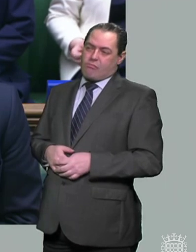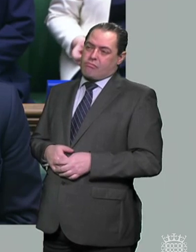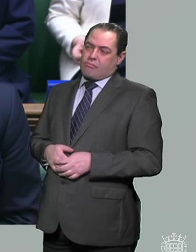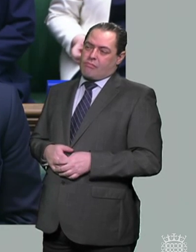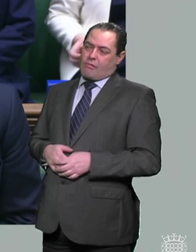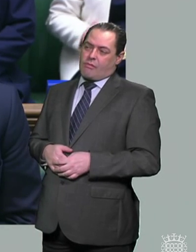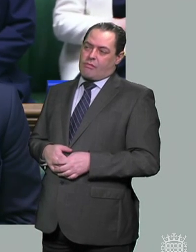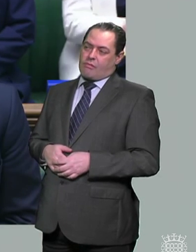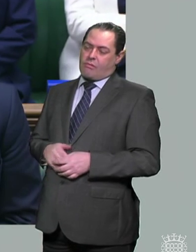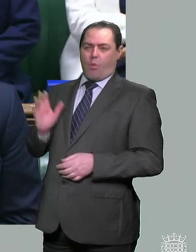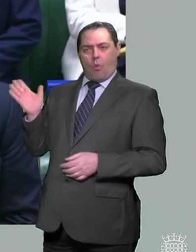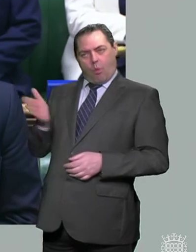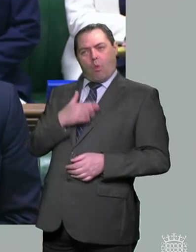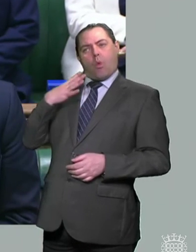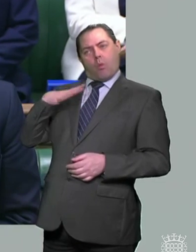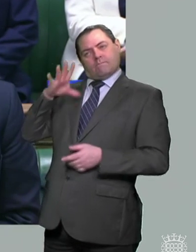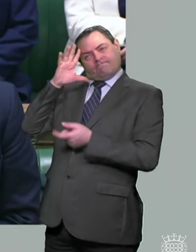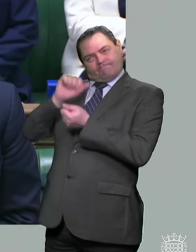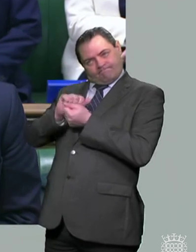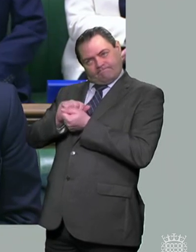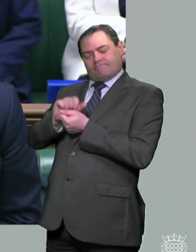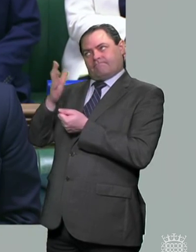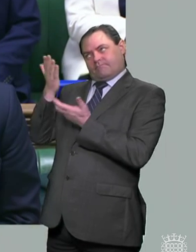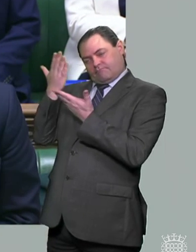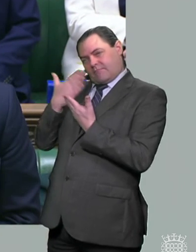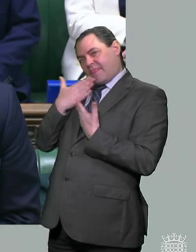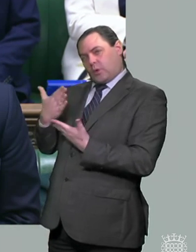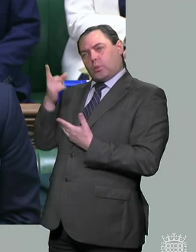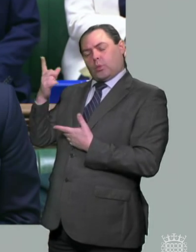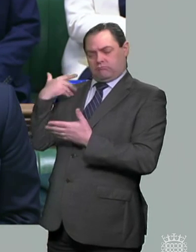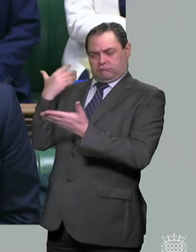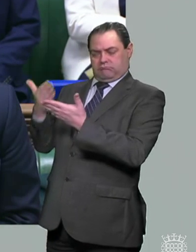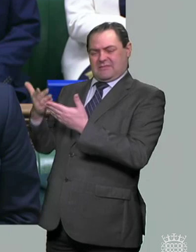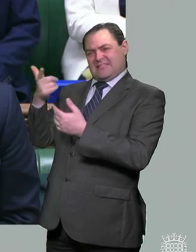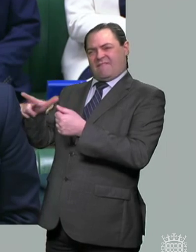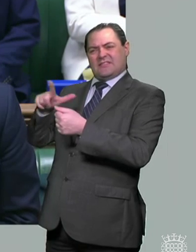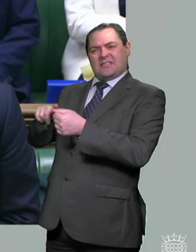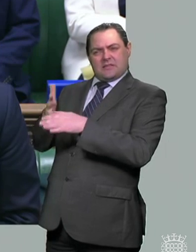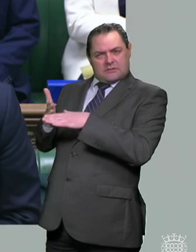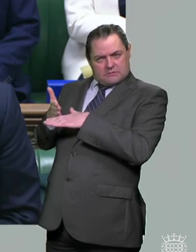I know the whole House will want to join me in thanking Her Majesty for her tireless service.